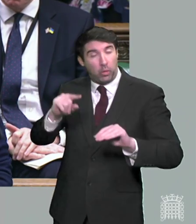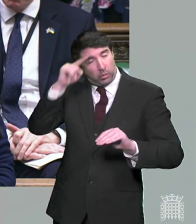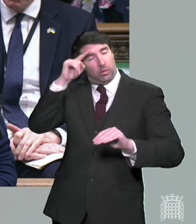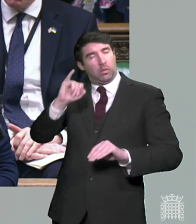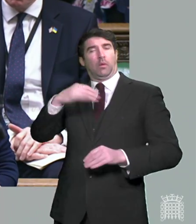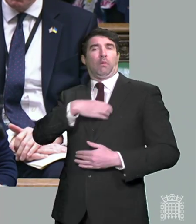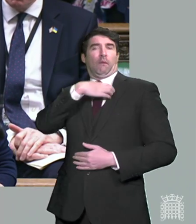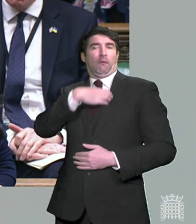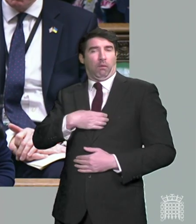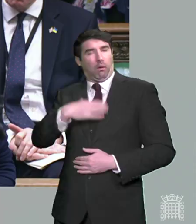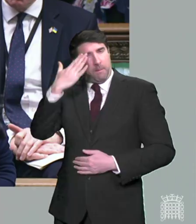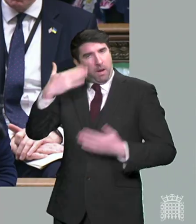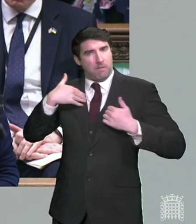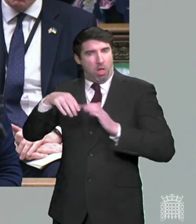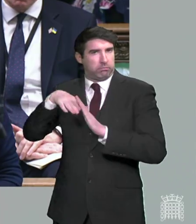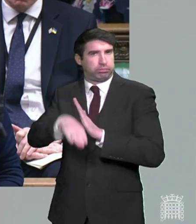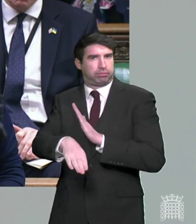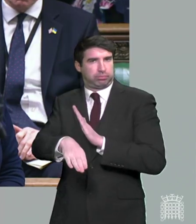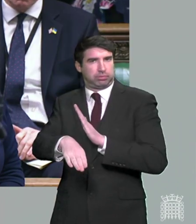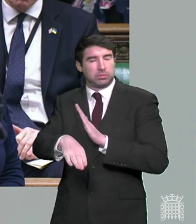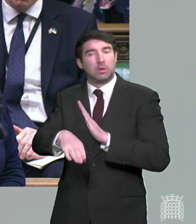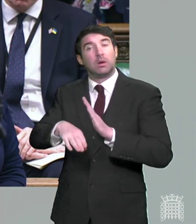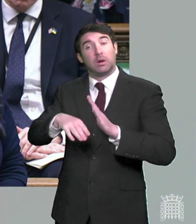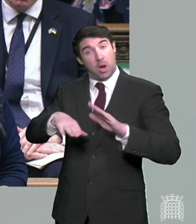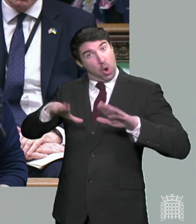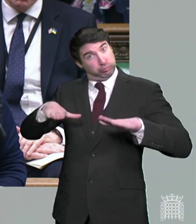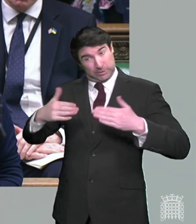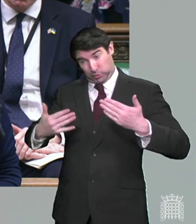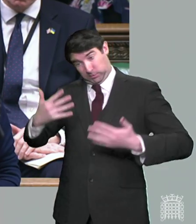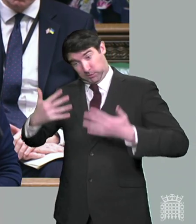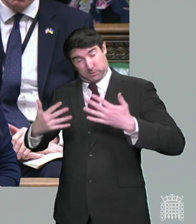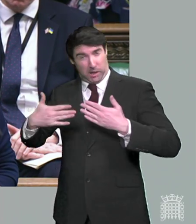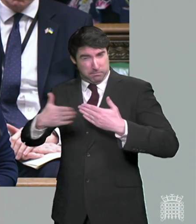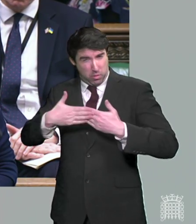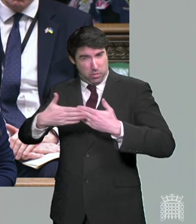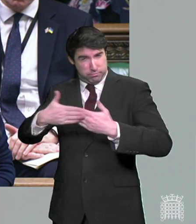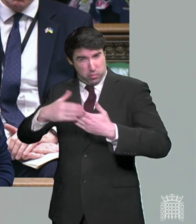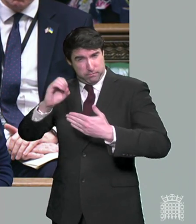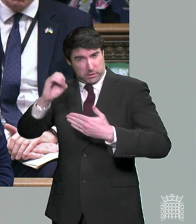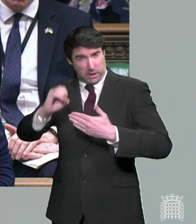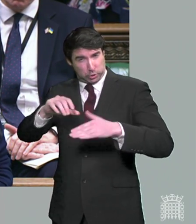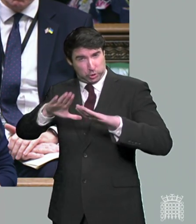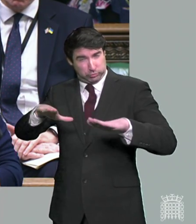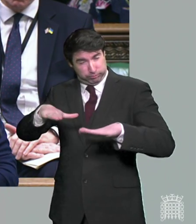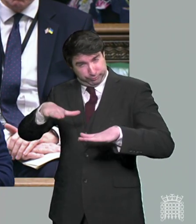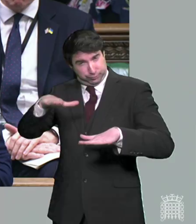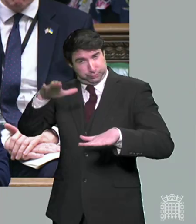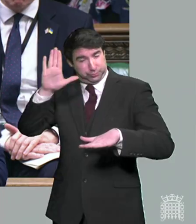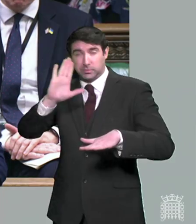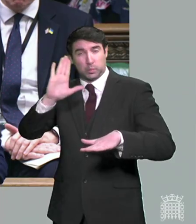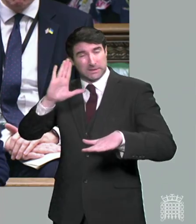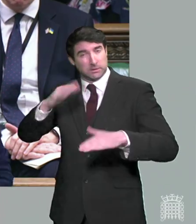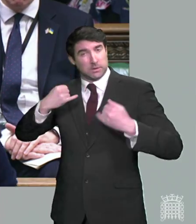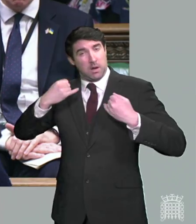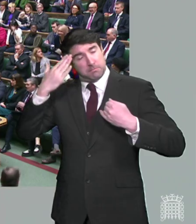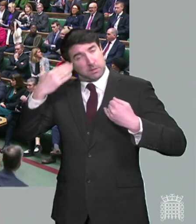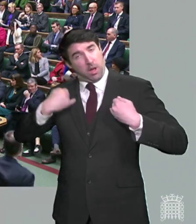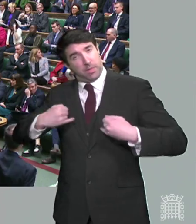With the number of children in mental health crisis increasing year on year in the UK, does the Prime Minister believe that he is doing enough to address the causes of childhood trauma?